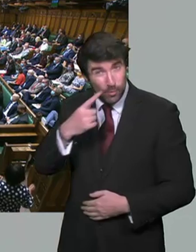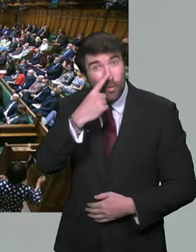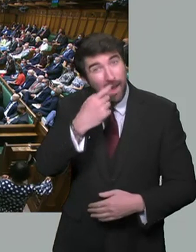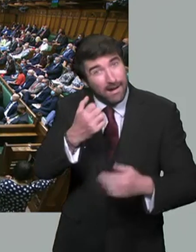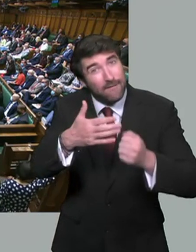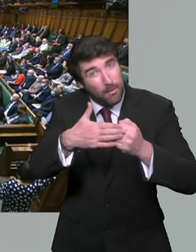More!